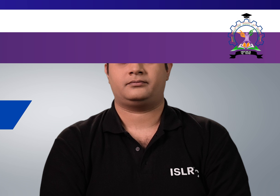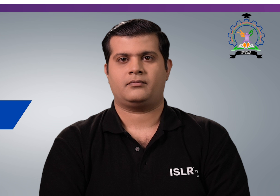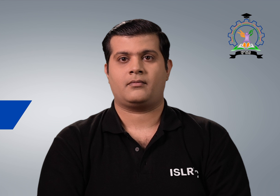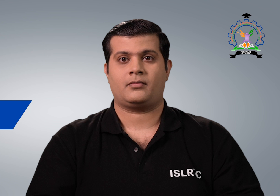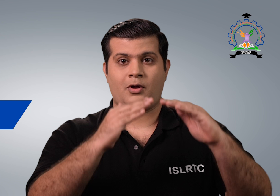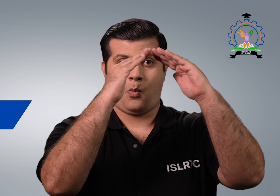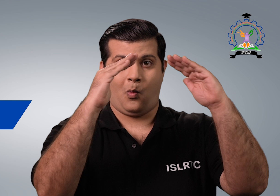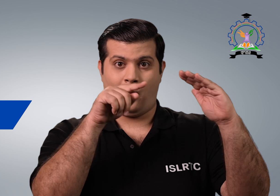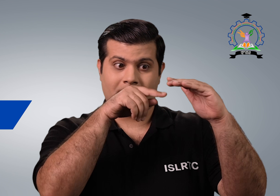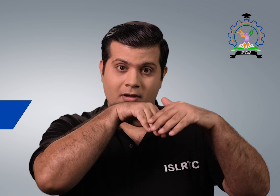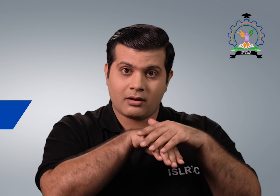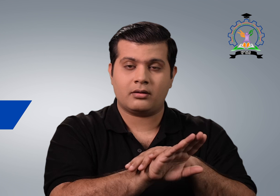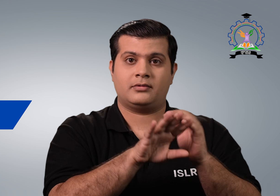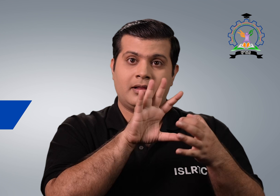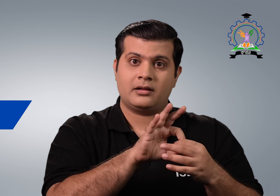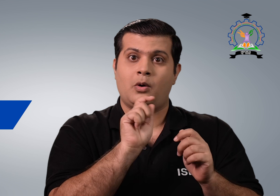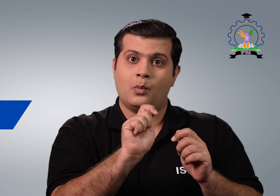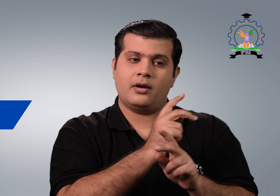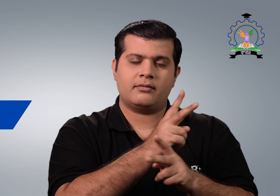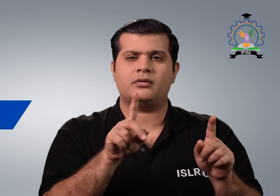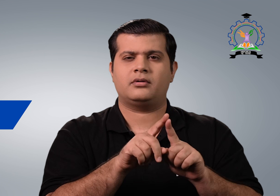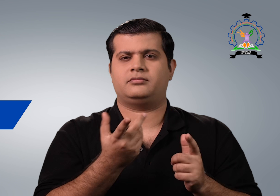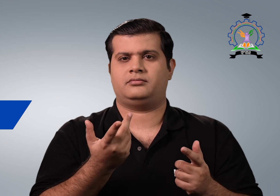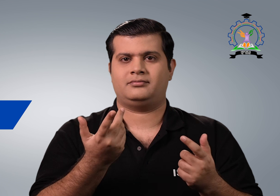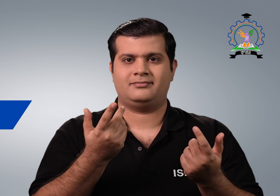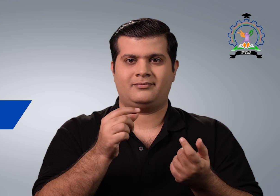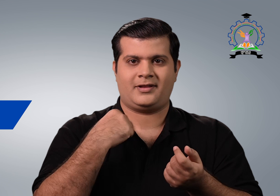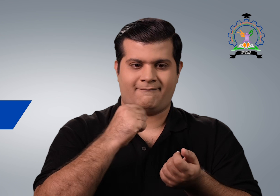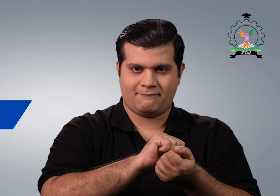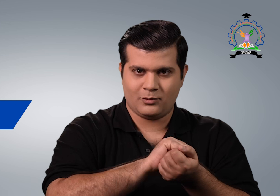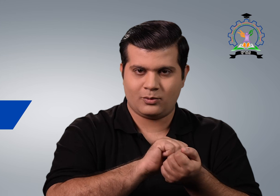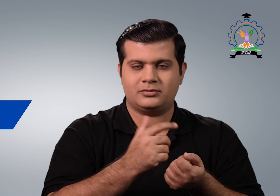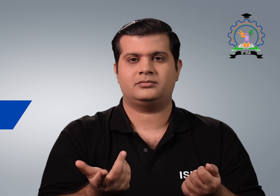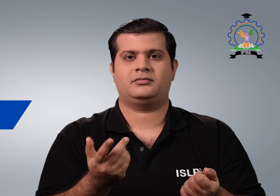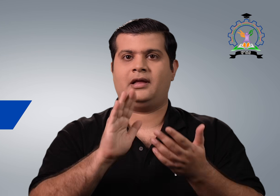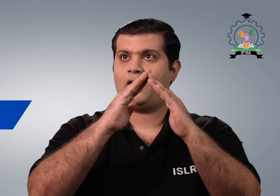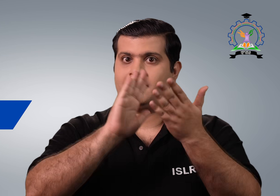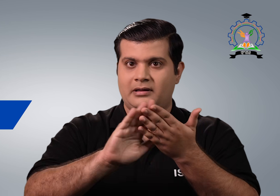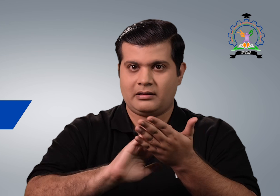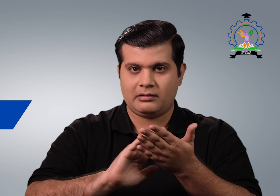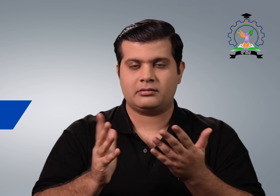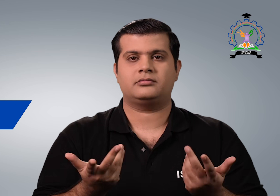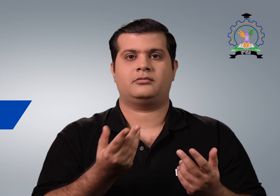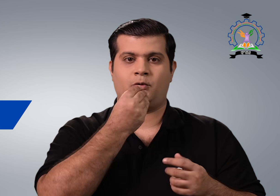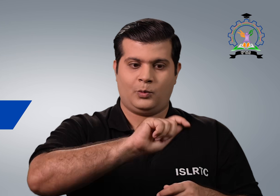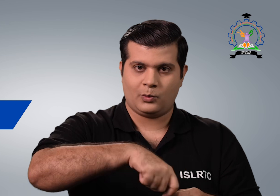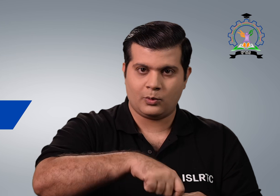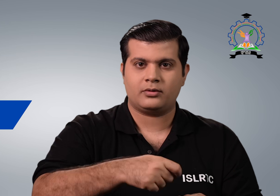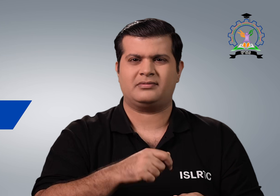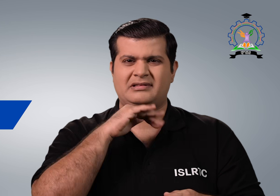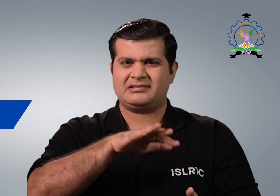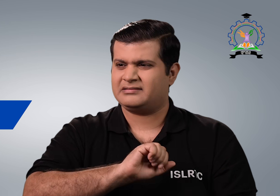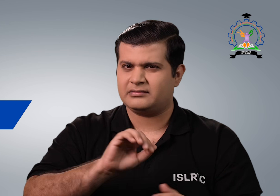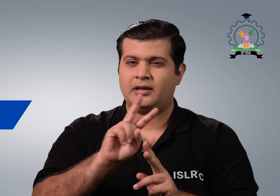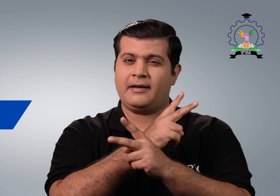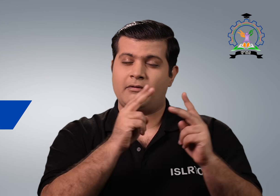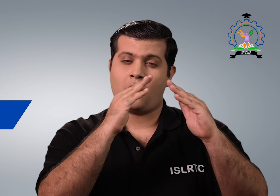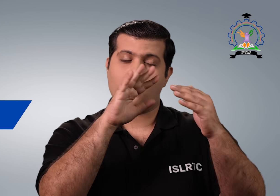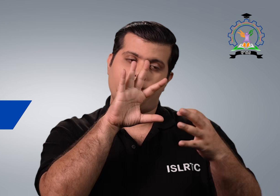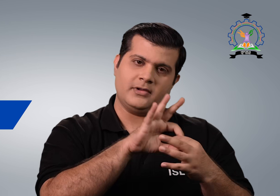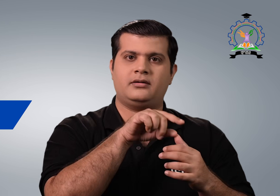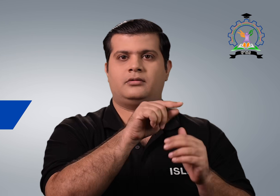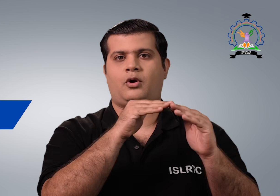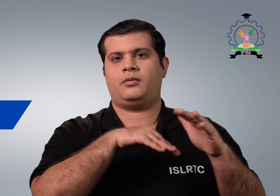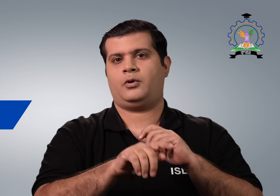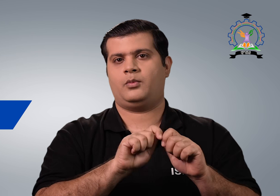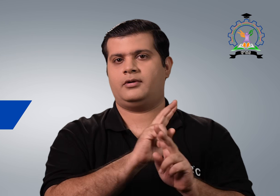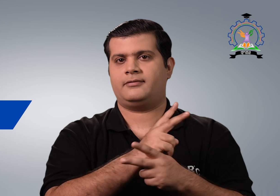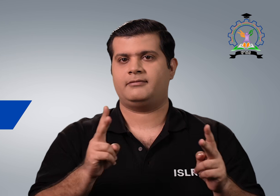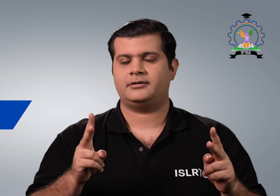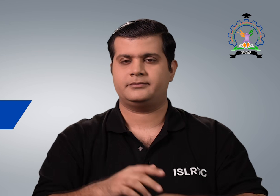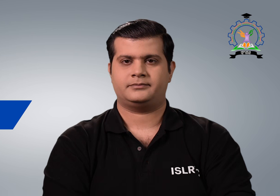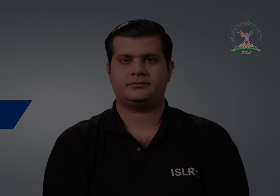A chore is a regular task usually performed at home, such as washing clothes, cleaning the house, or taking out the trash, etc.